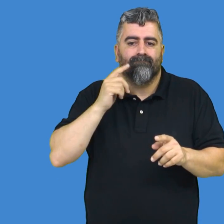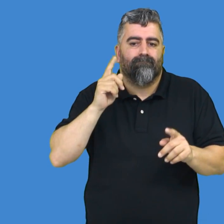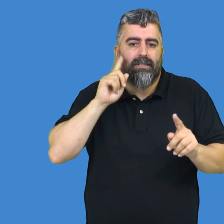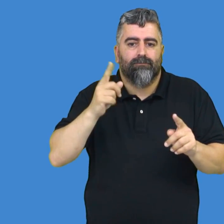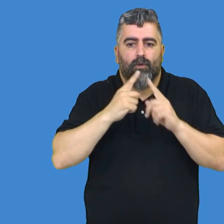caso